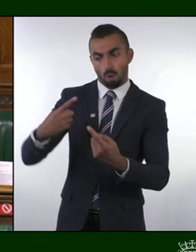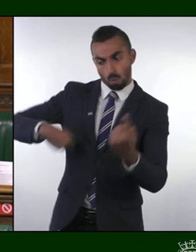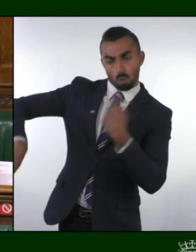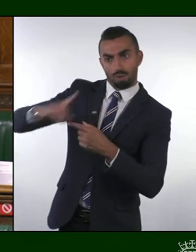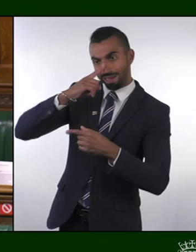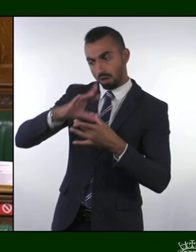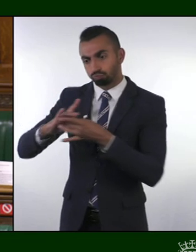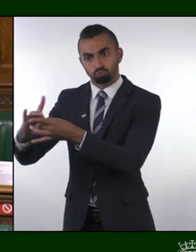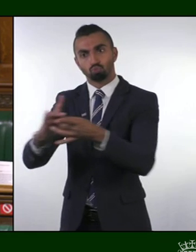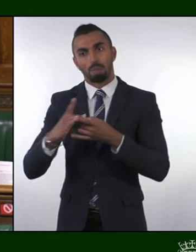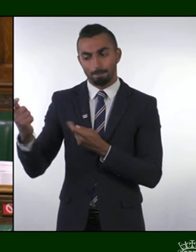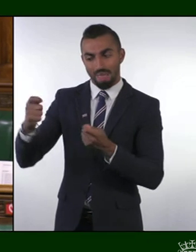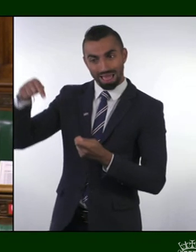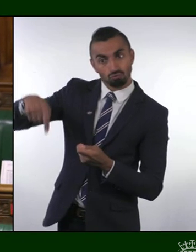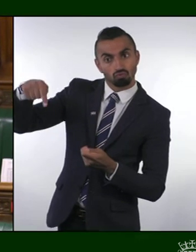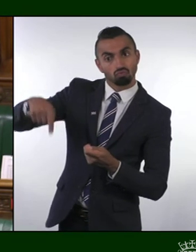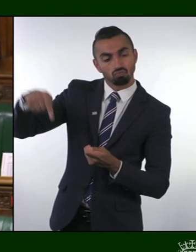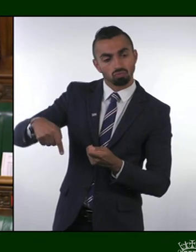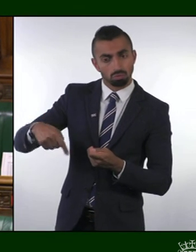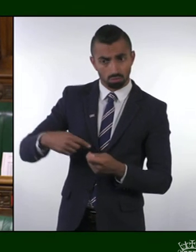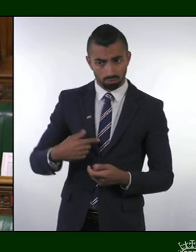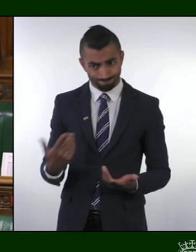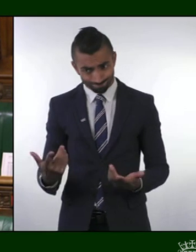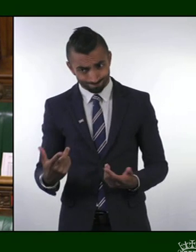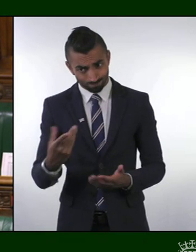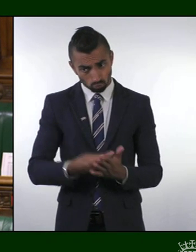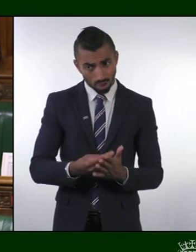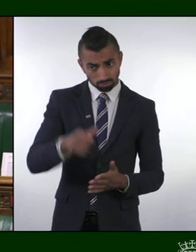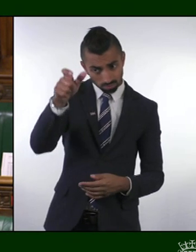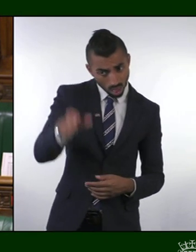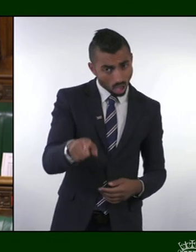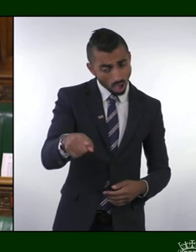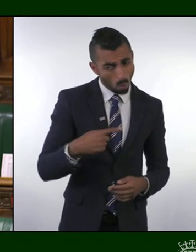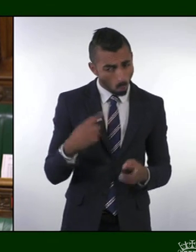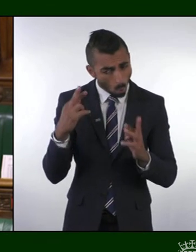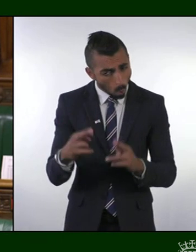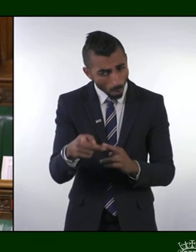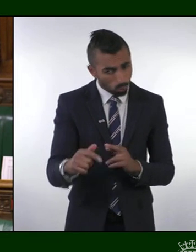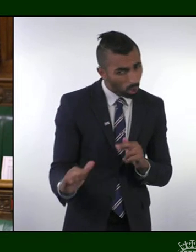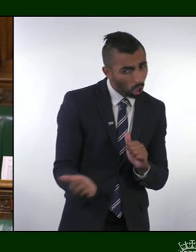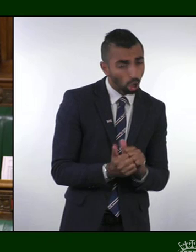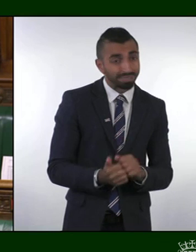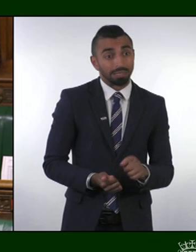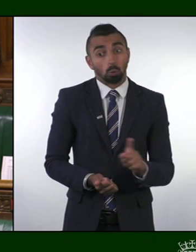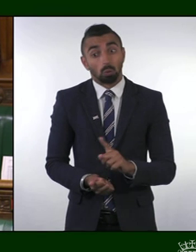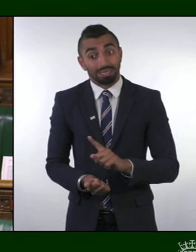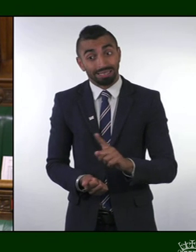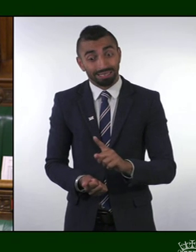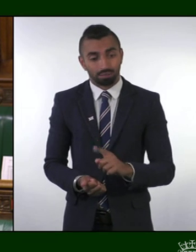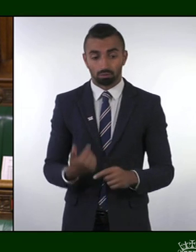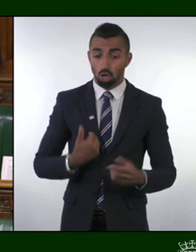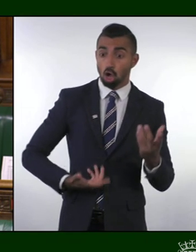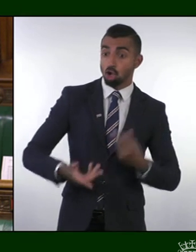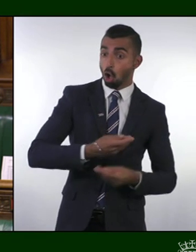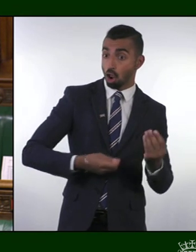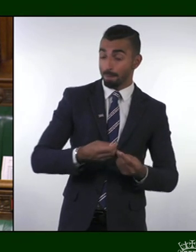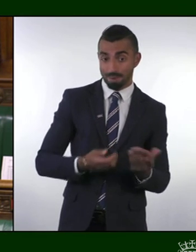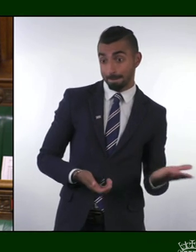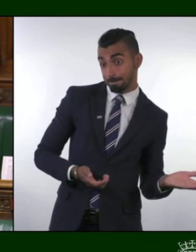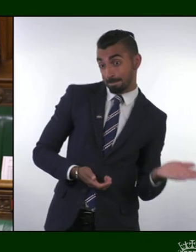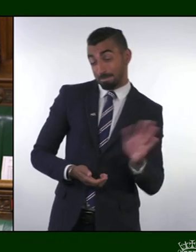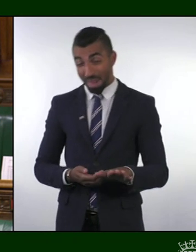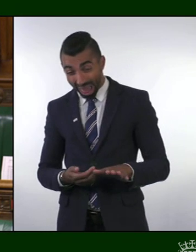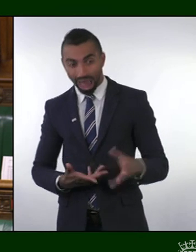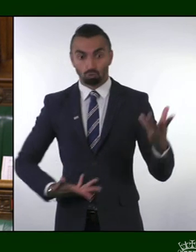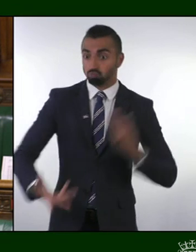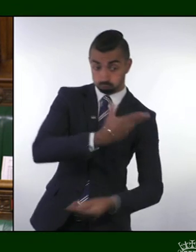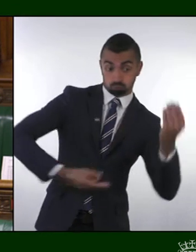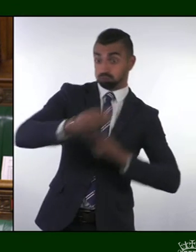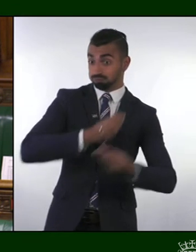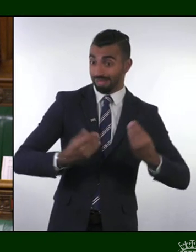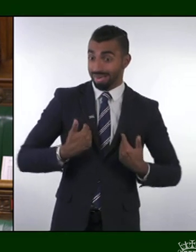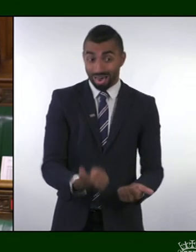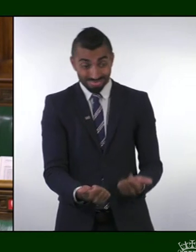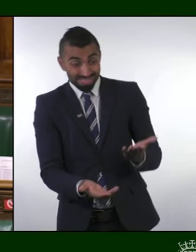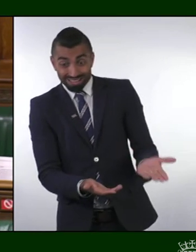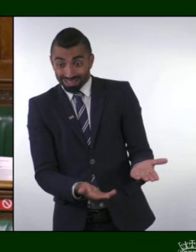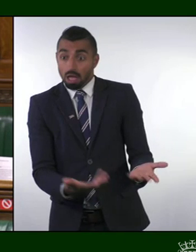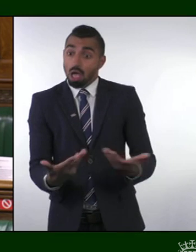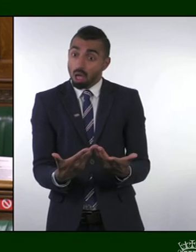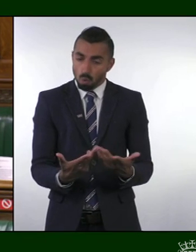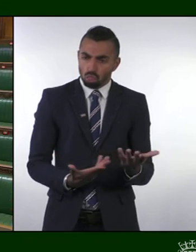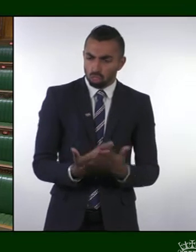Does the Chancellor agree that when it comes to the recovery of our economy, making sure that our constituencies are not repeatedly flooded is an important aspect of that?